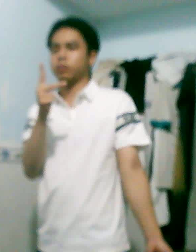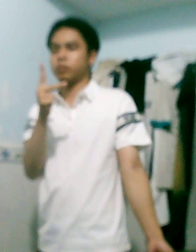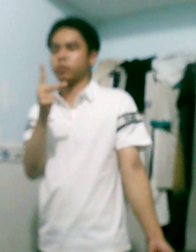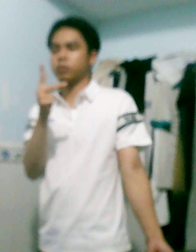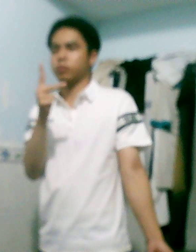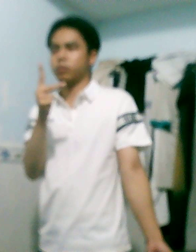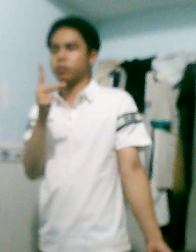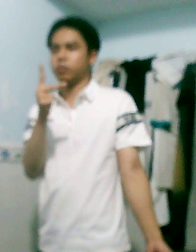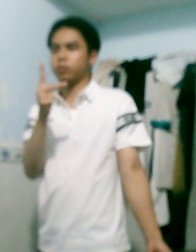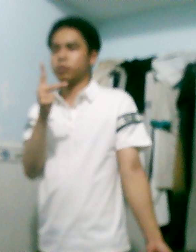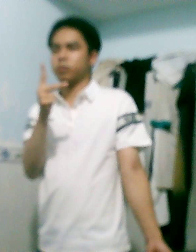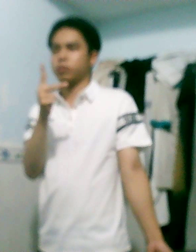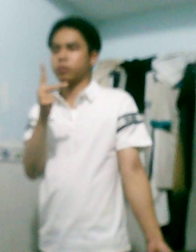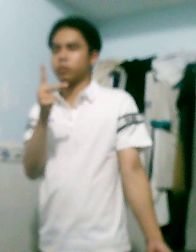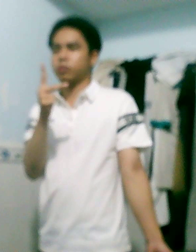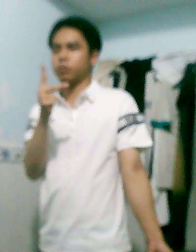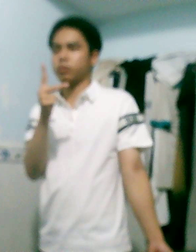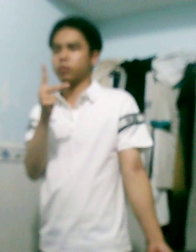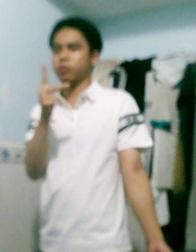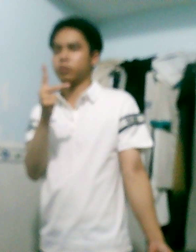k